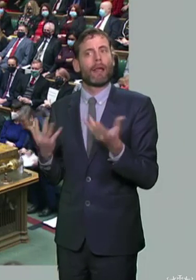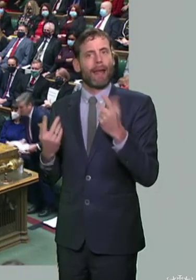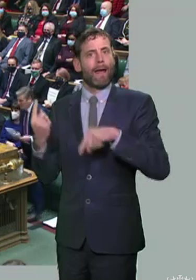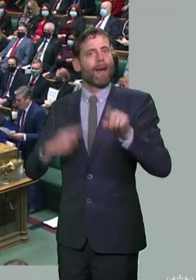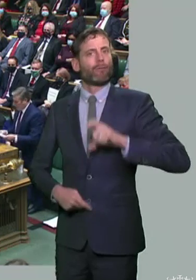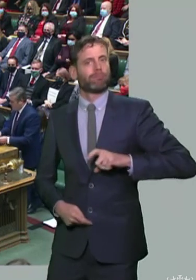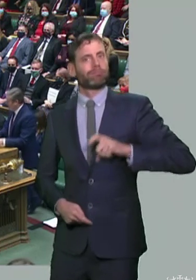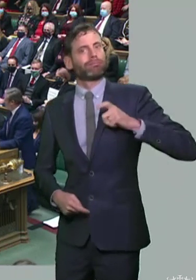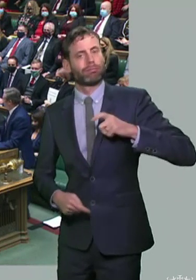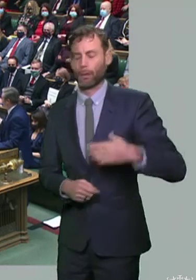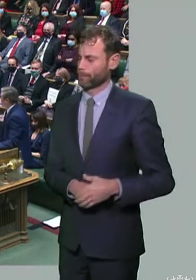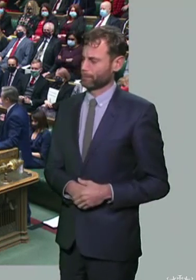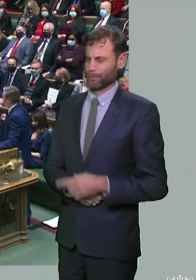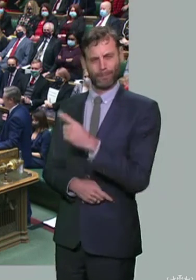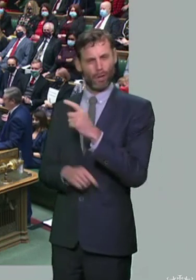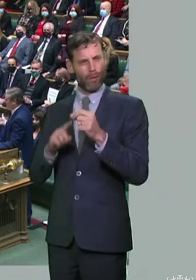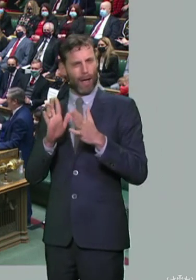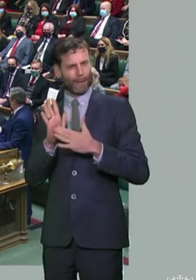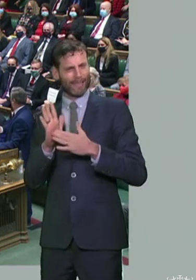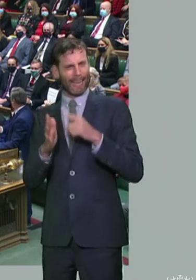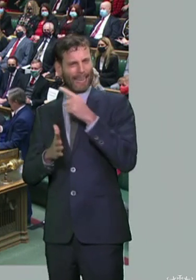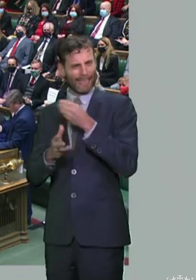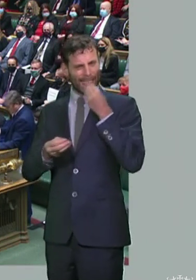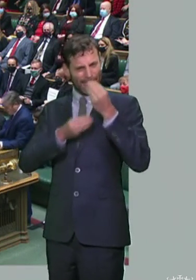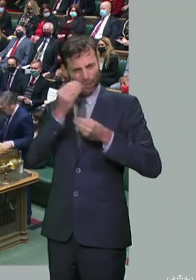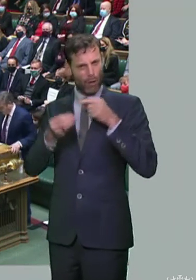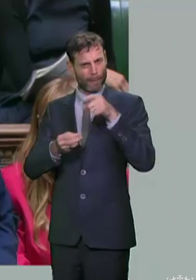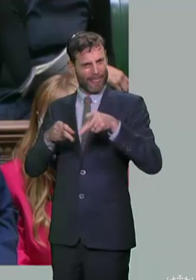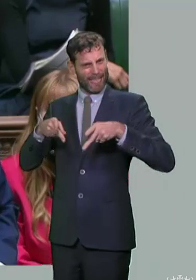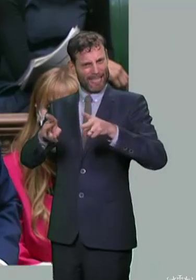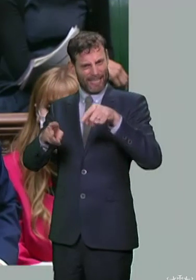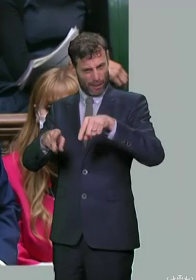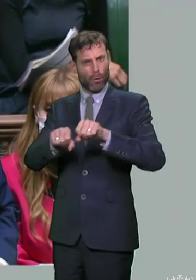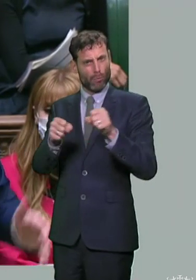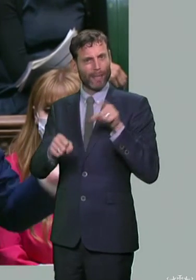I think the Prime Minister just described the broken system he said he was fixing.